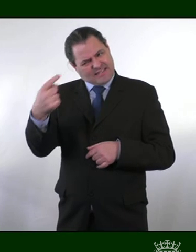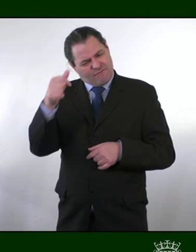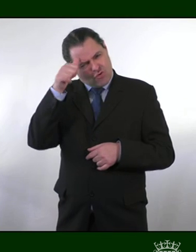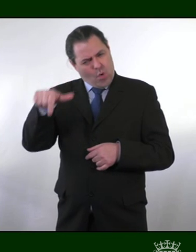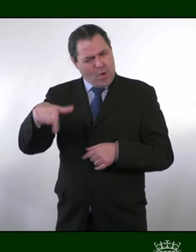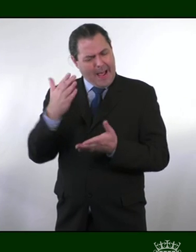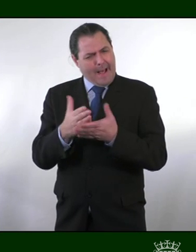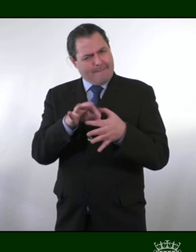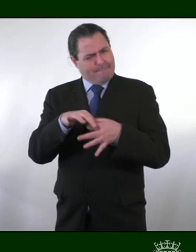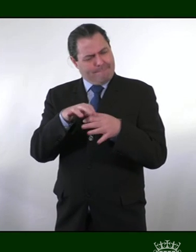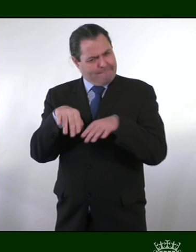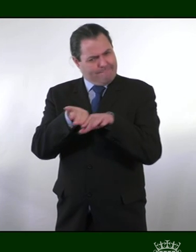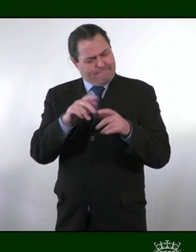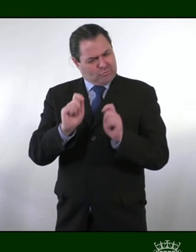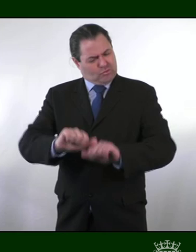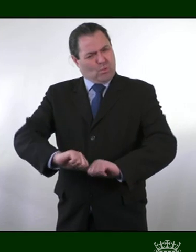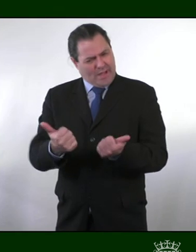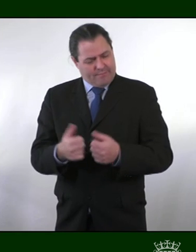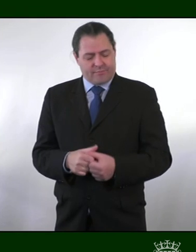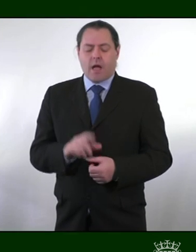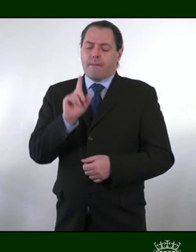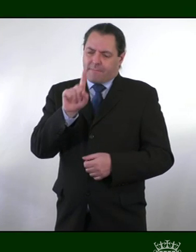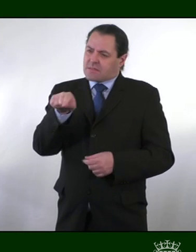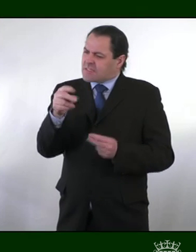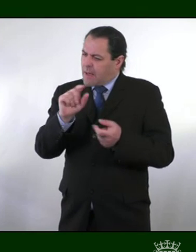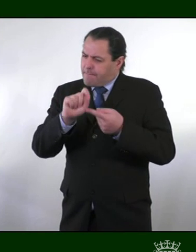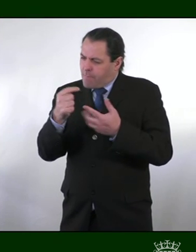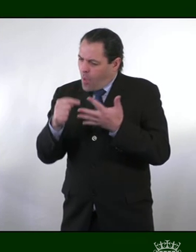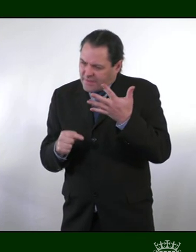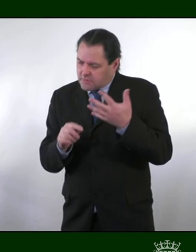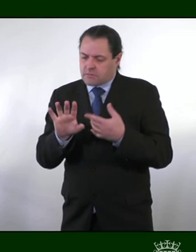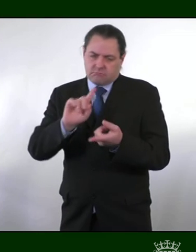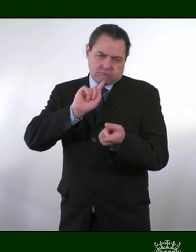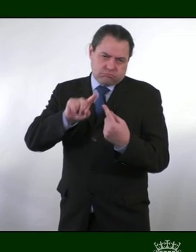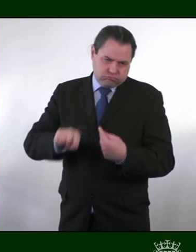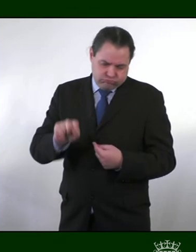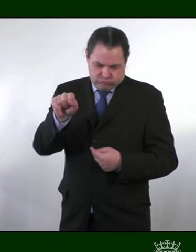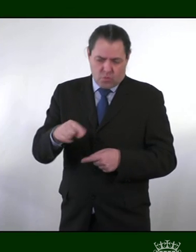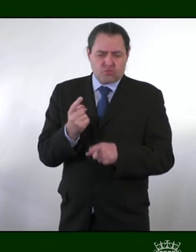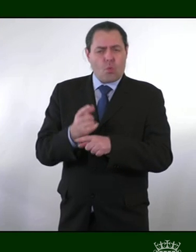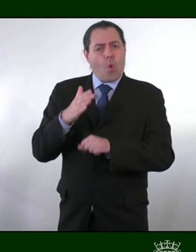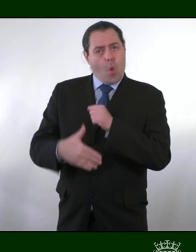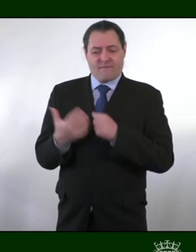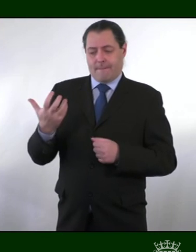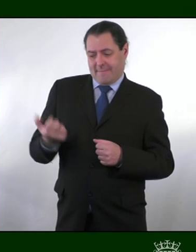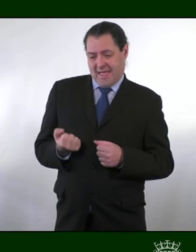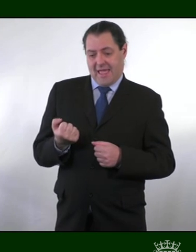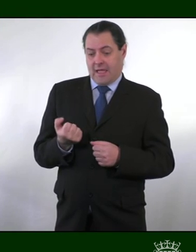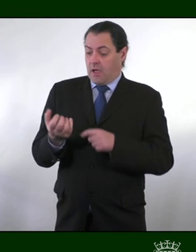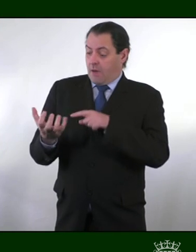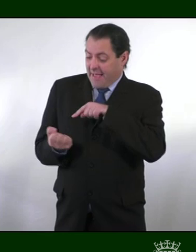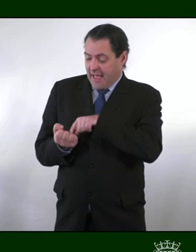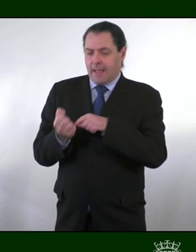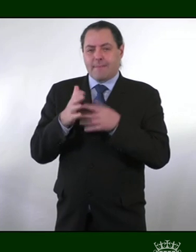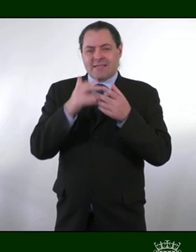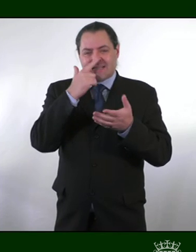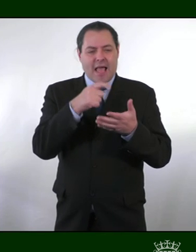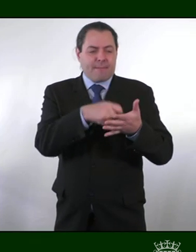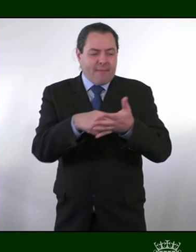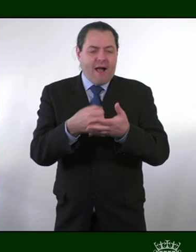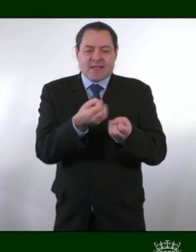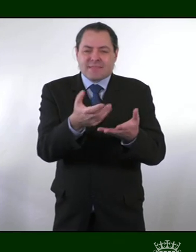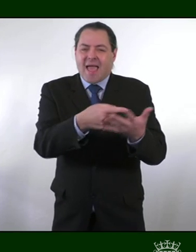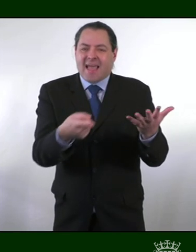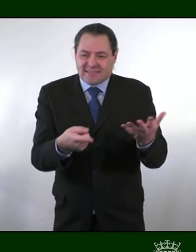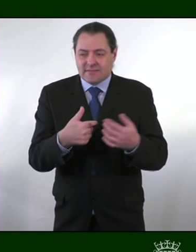Let me address the specific points. The hon. Lady asked about pay and the importance of consumption, and I agree that of course there is an impact on consumption from pay.